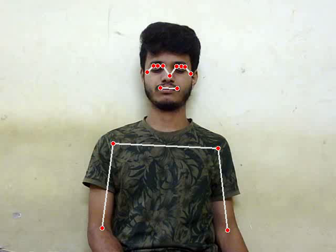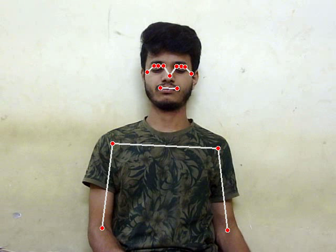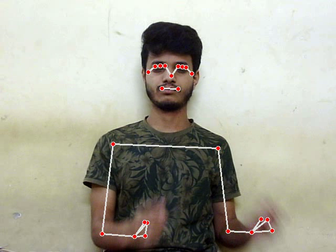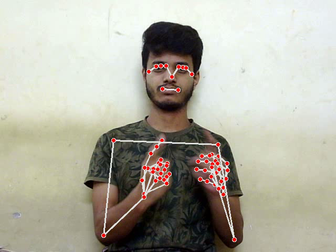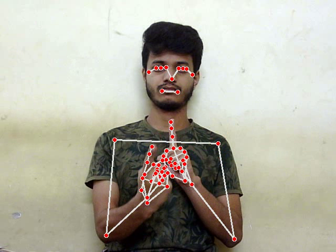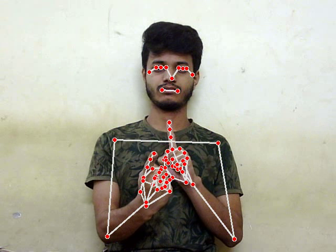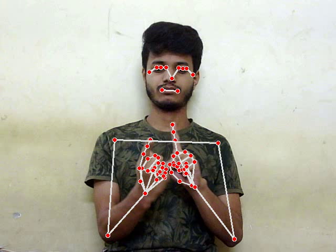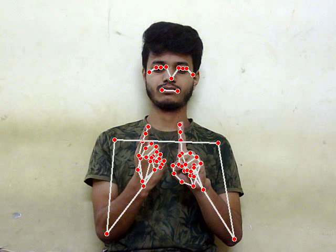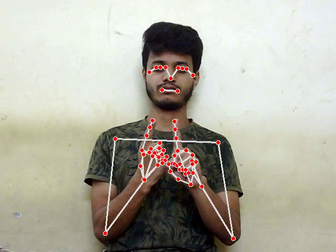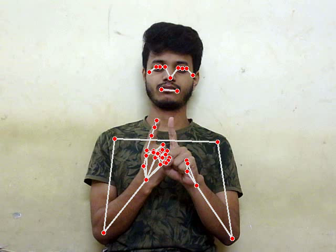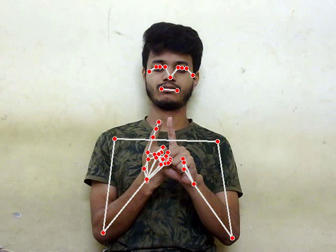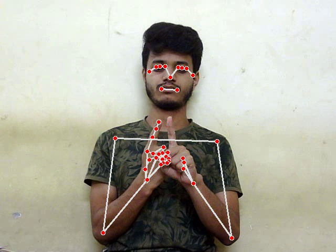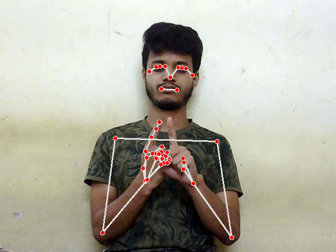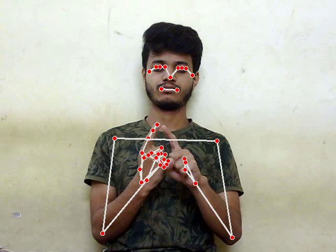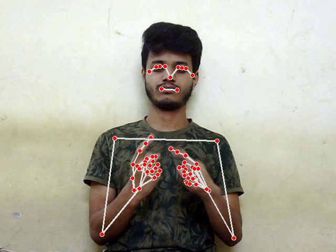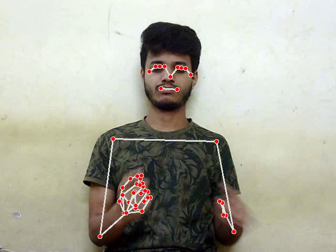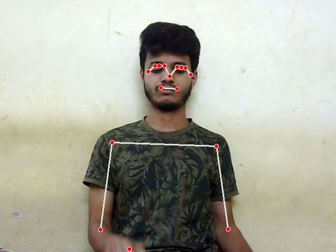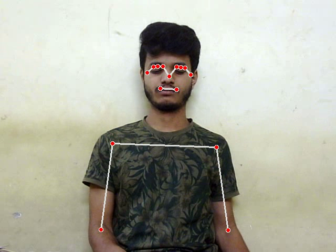meet